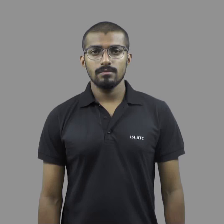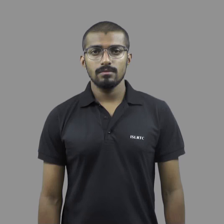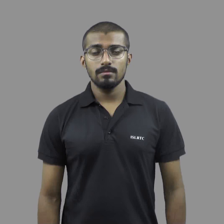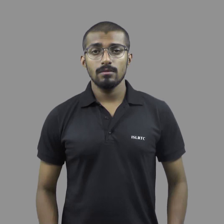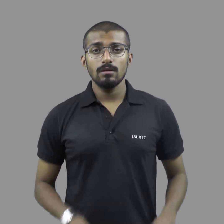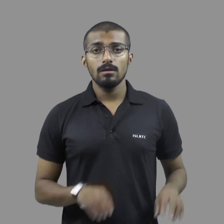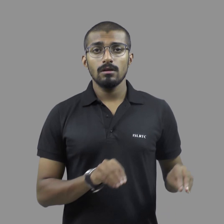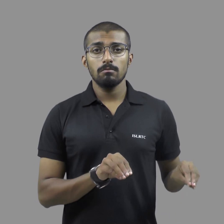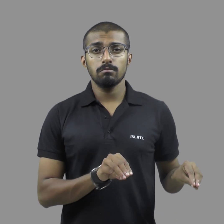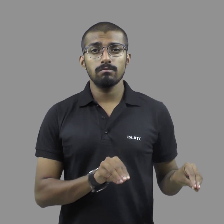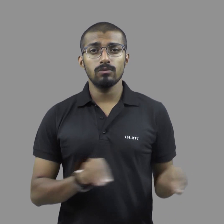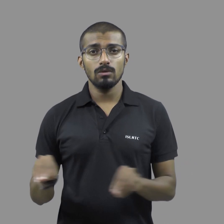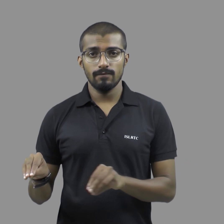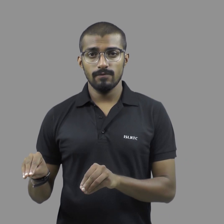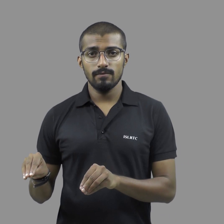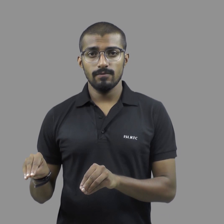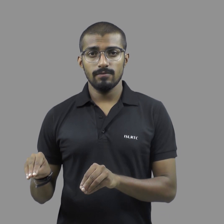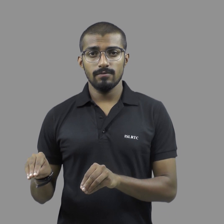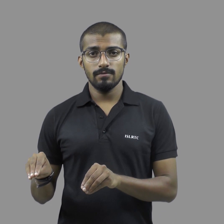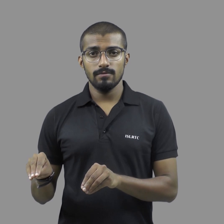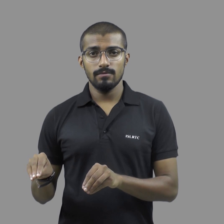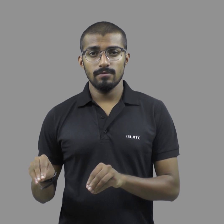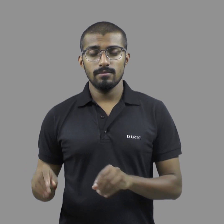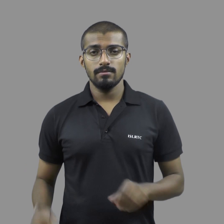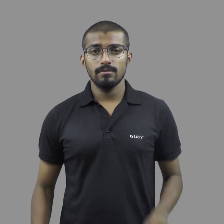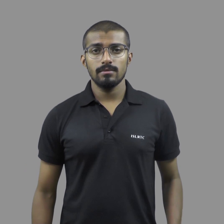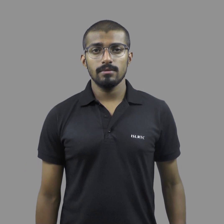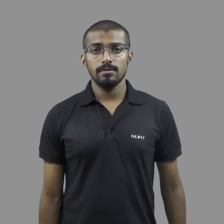Move